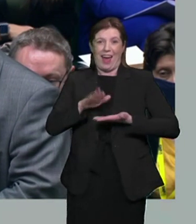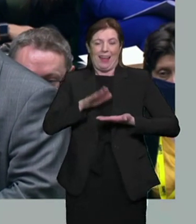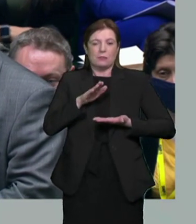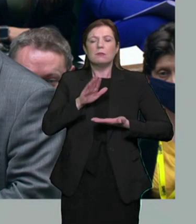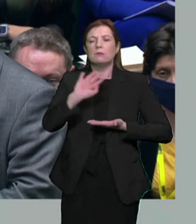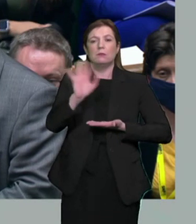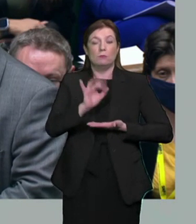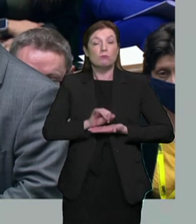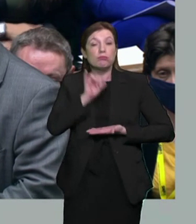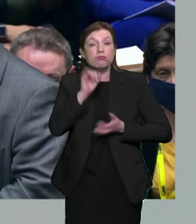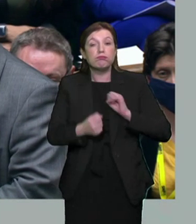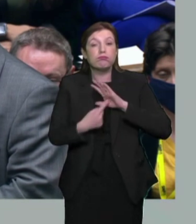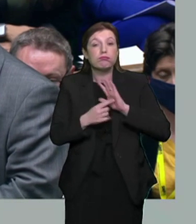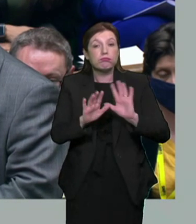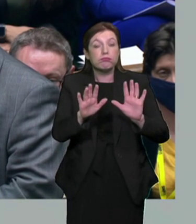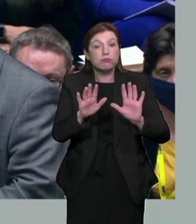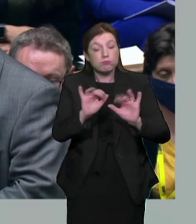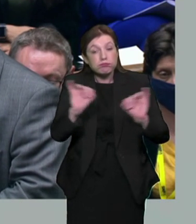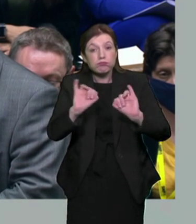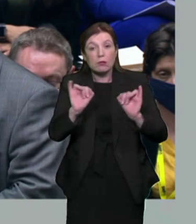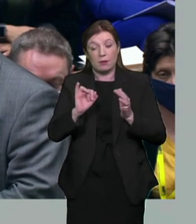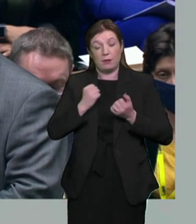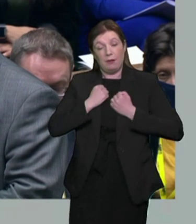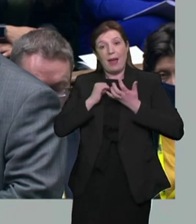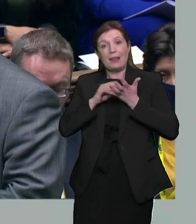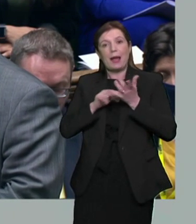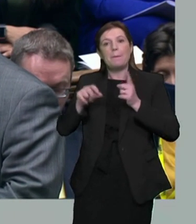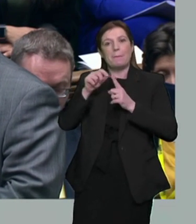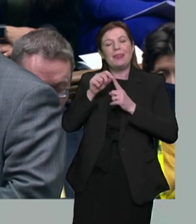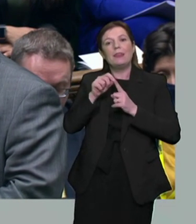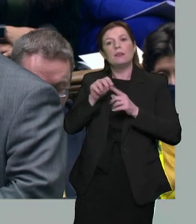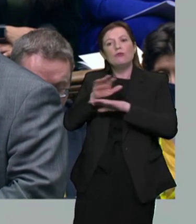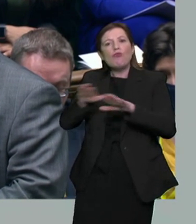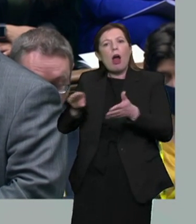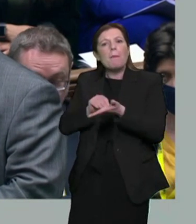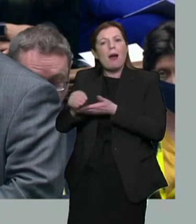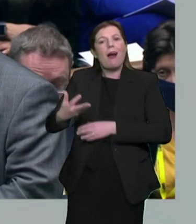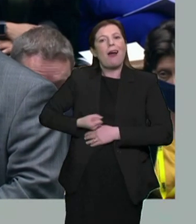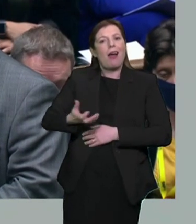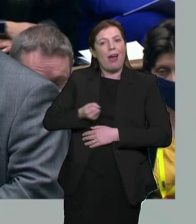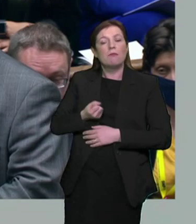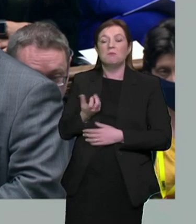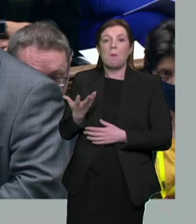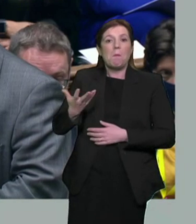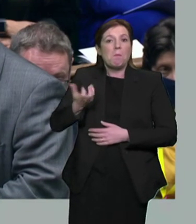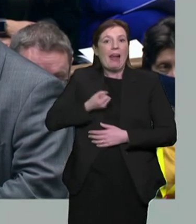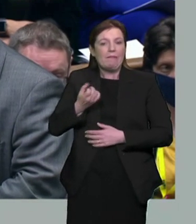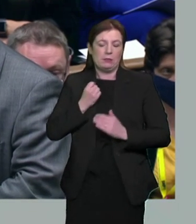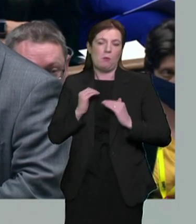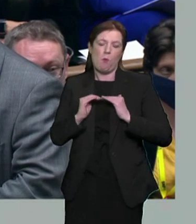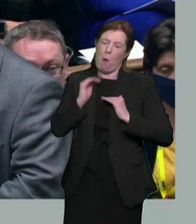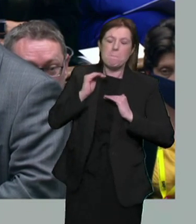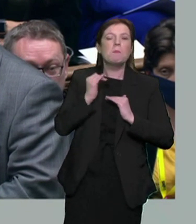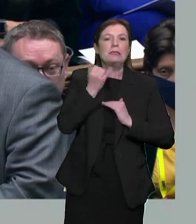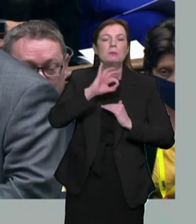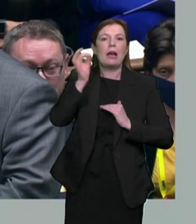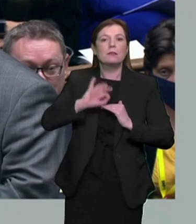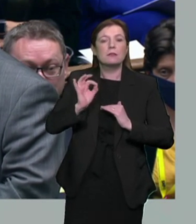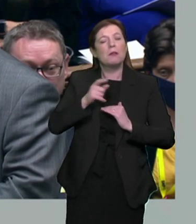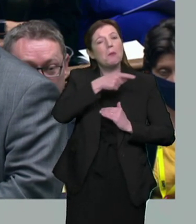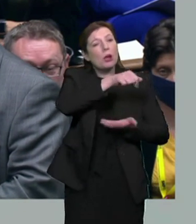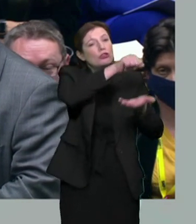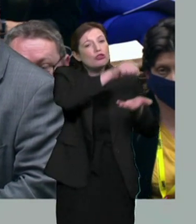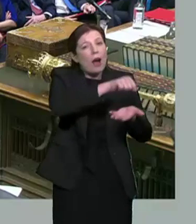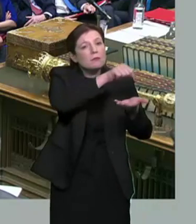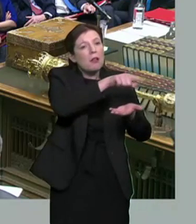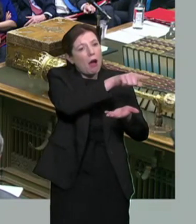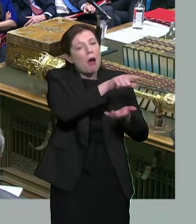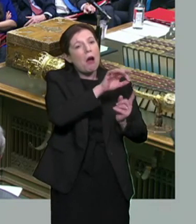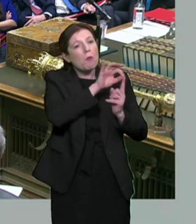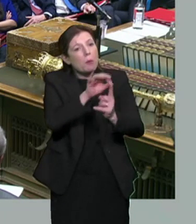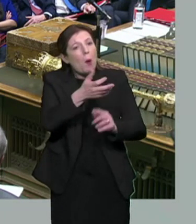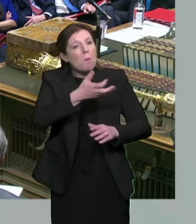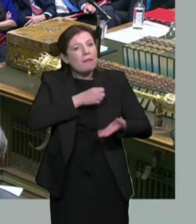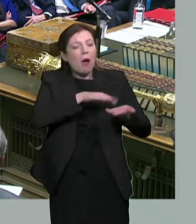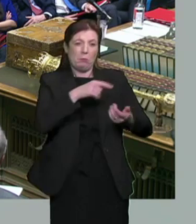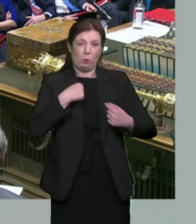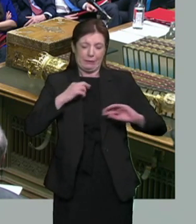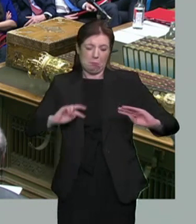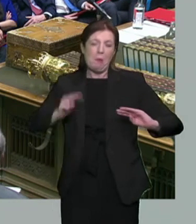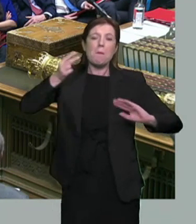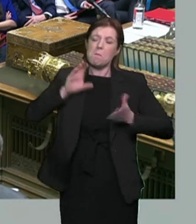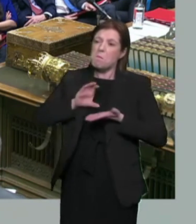That is why, in Scotland, the SNP Government are doubling the Scottish child payment and raising the benefits they control by 6%—that is double the rate the Chancellor has proposed for the benefits that he has control over.